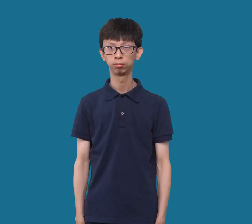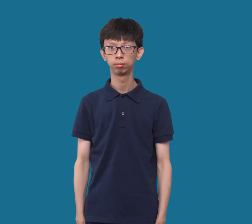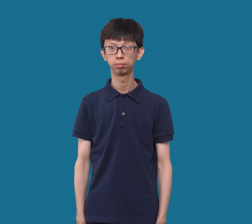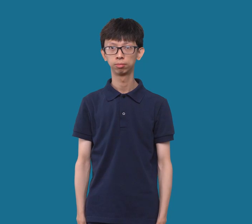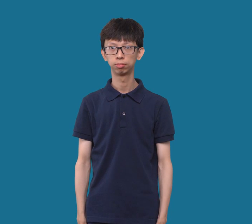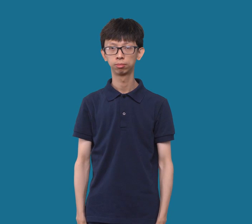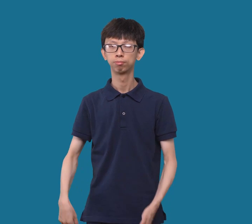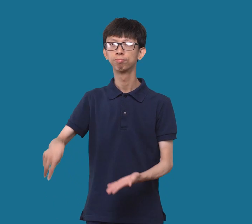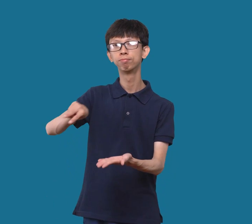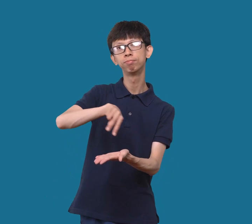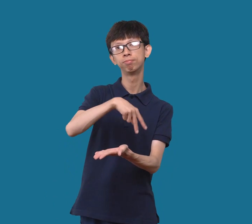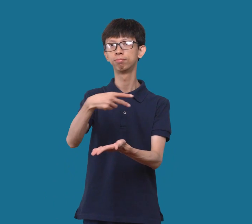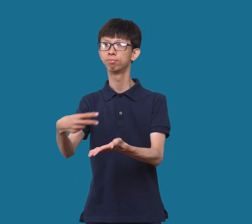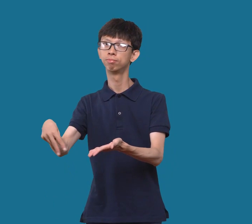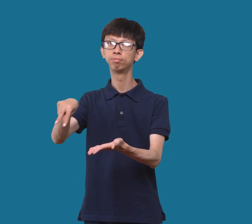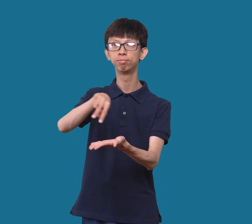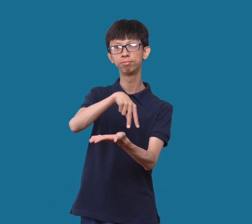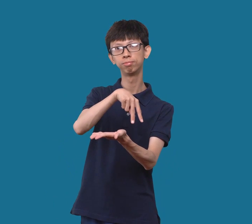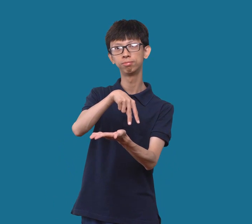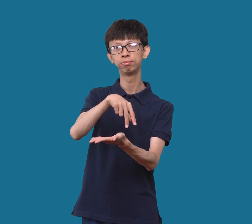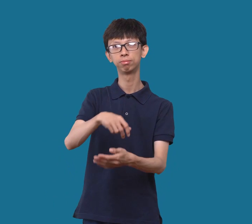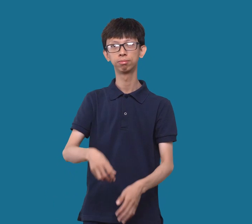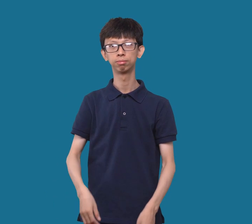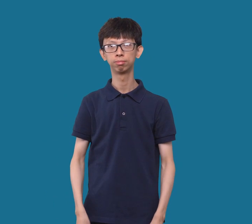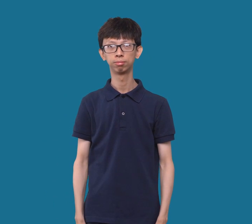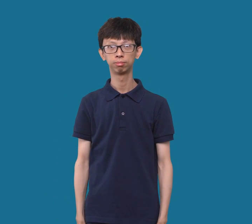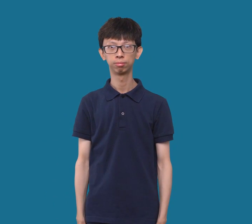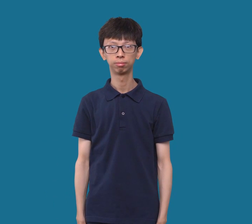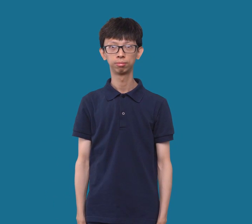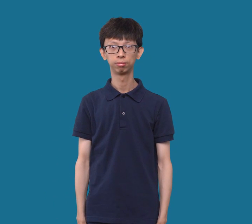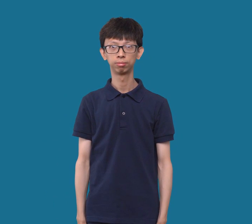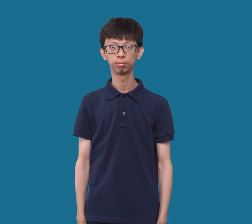nhảy múa